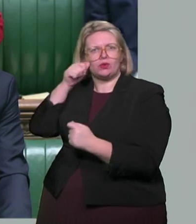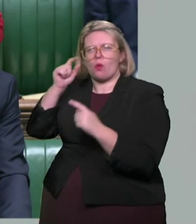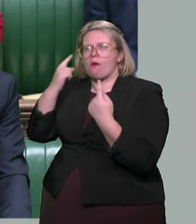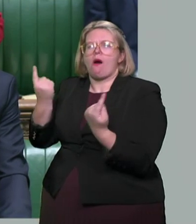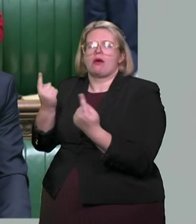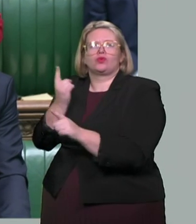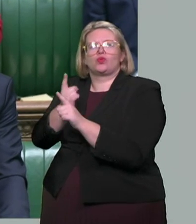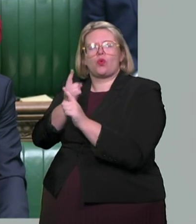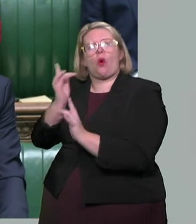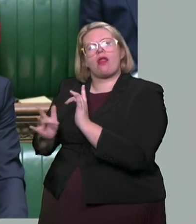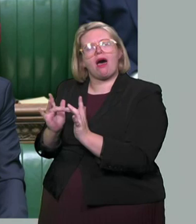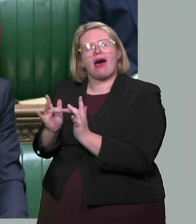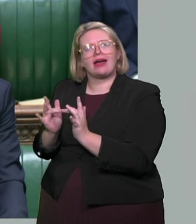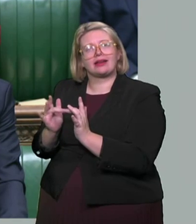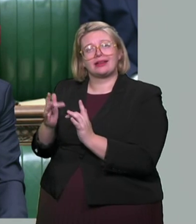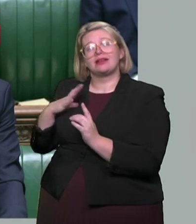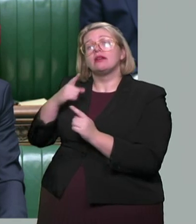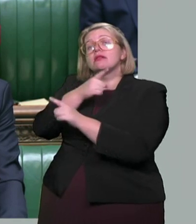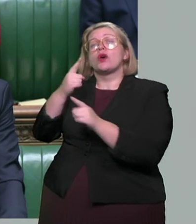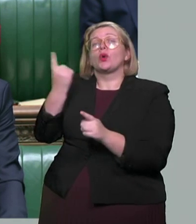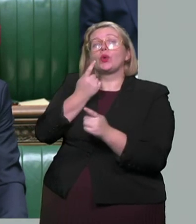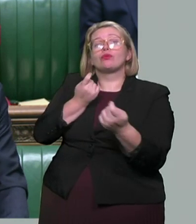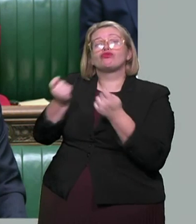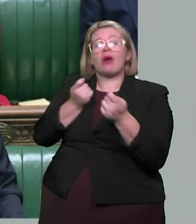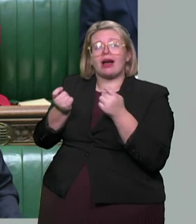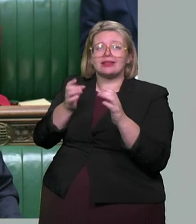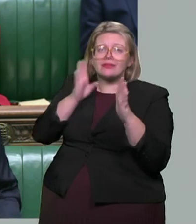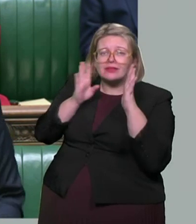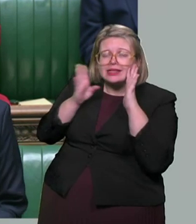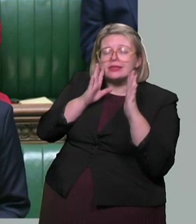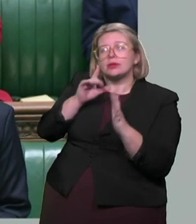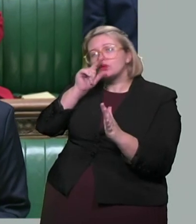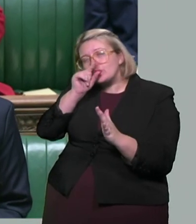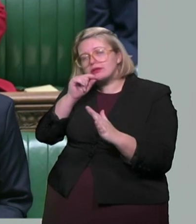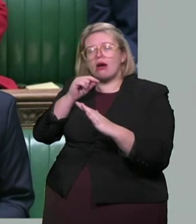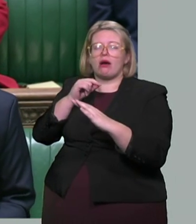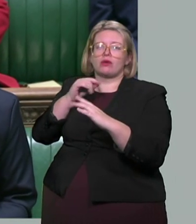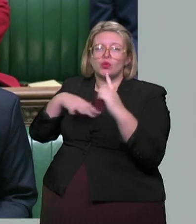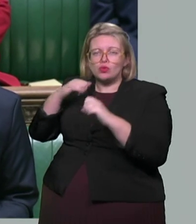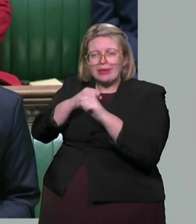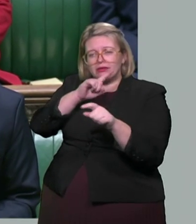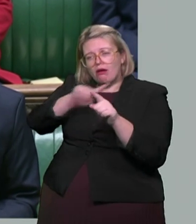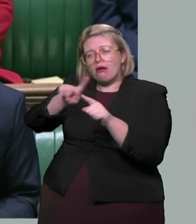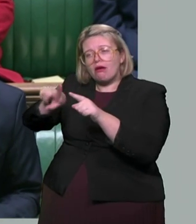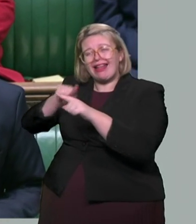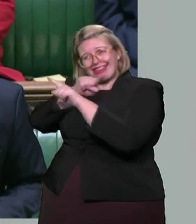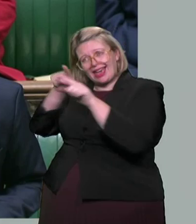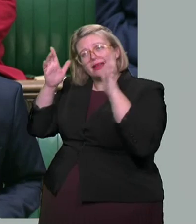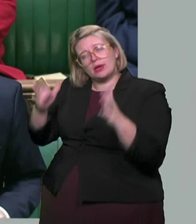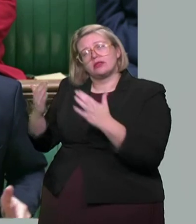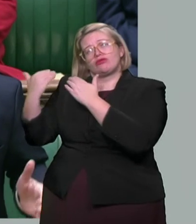We must end the delays, get on with the legislation, and clean out the cesspit once and for all.